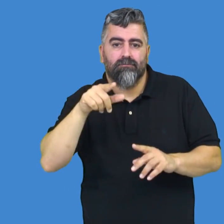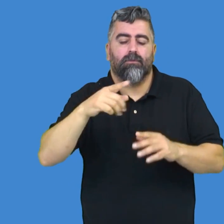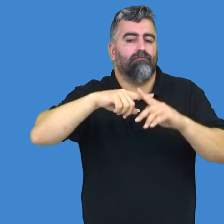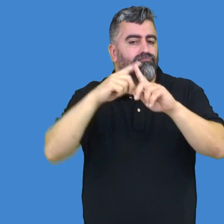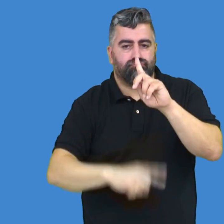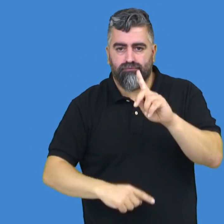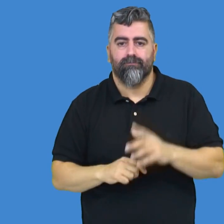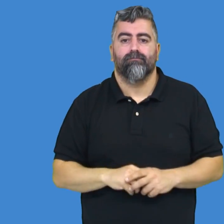nivel bajar